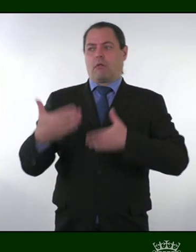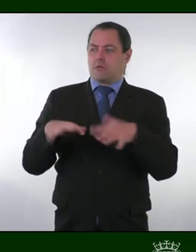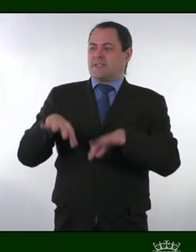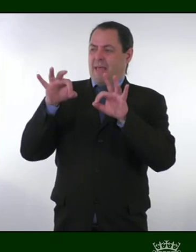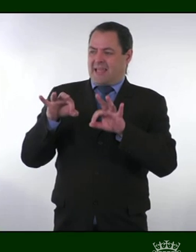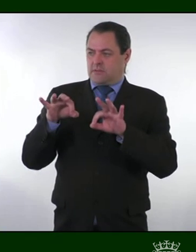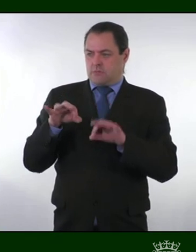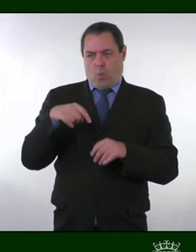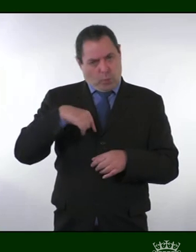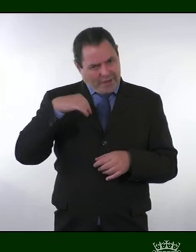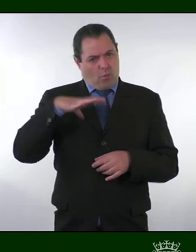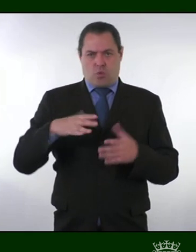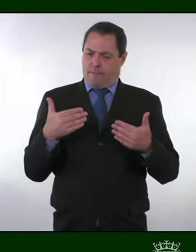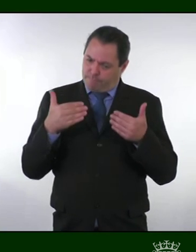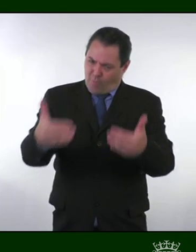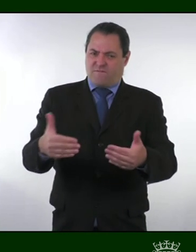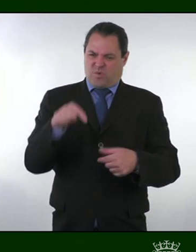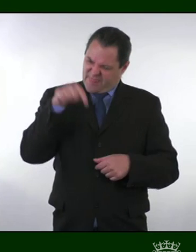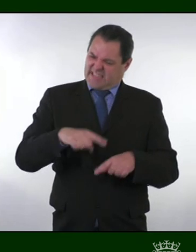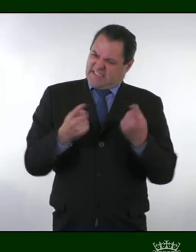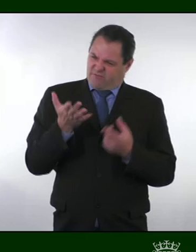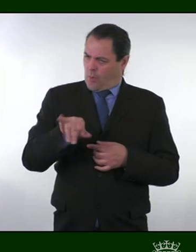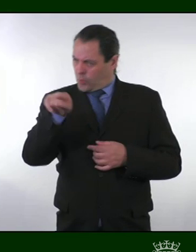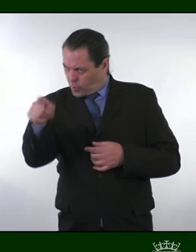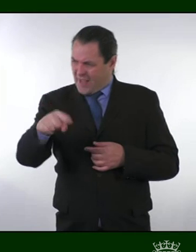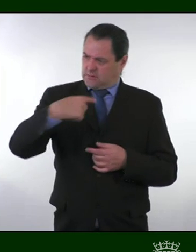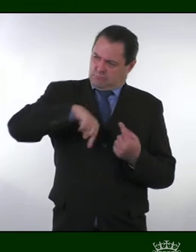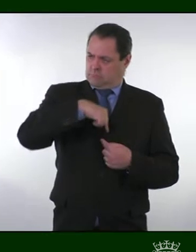We want to move this country forward. That is the difference between him and us.